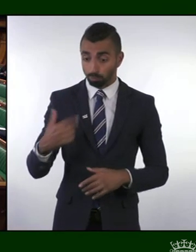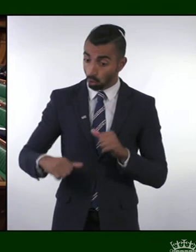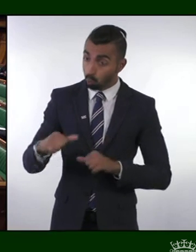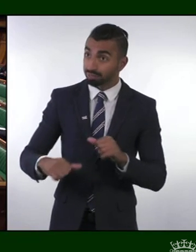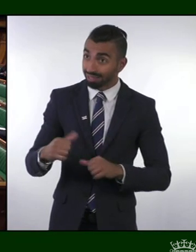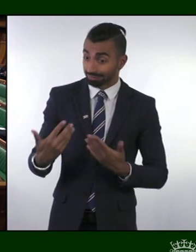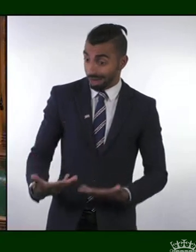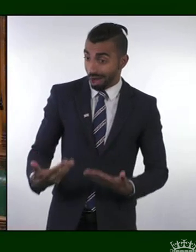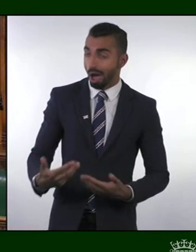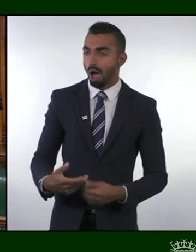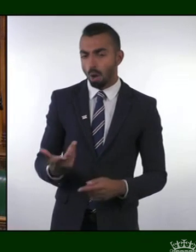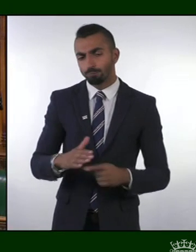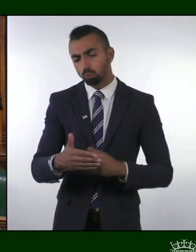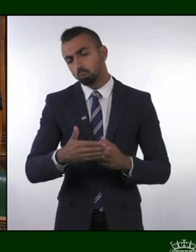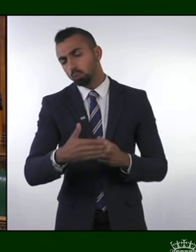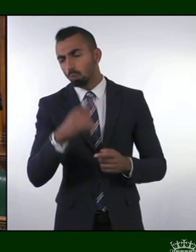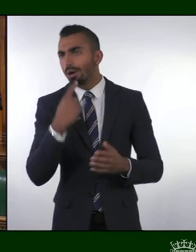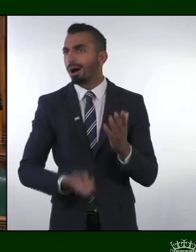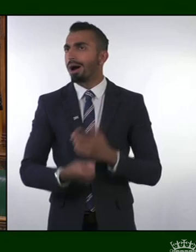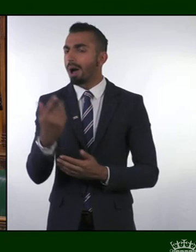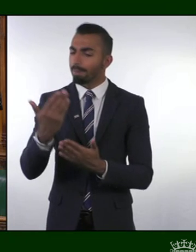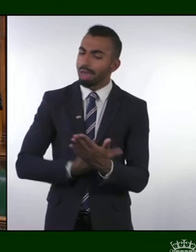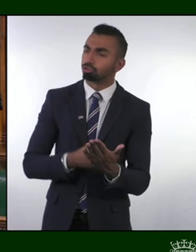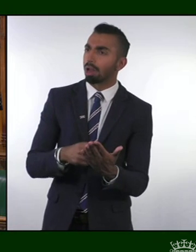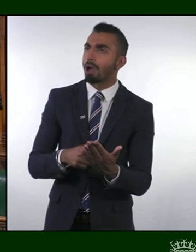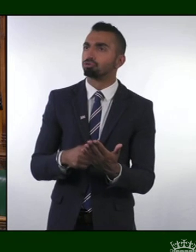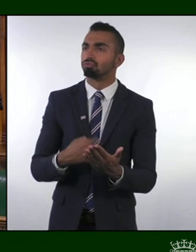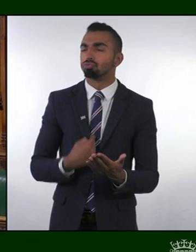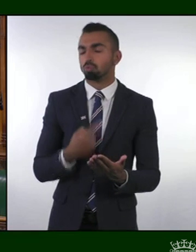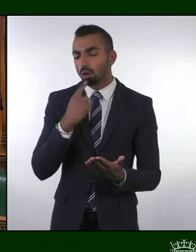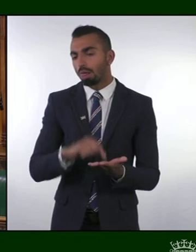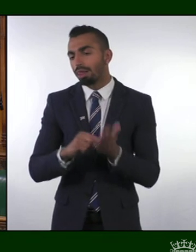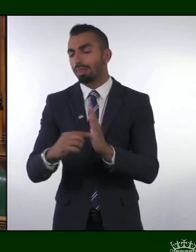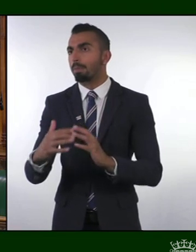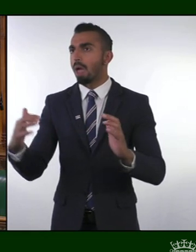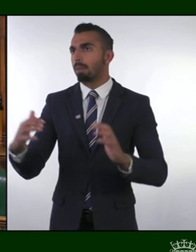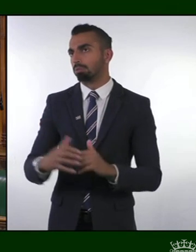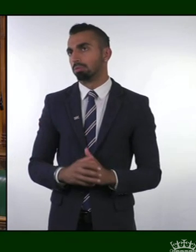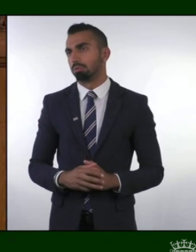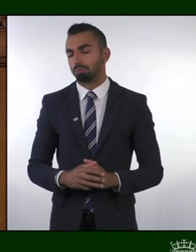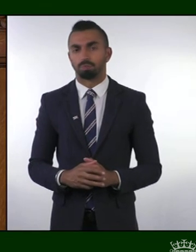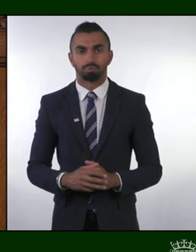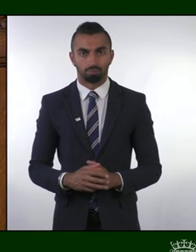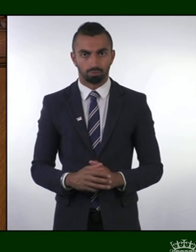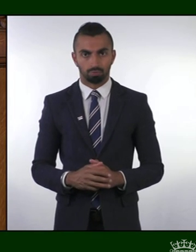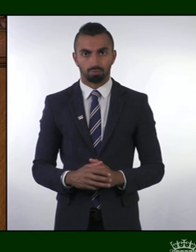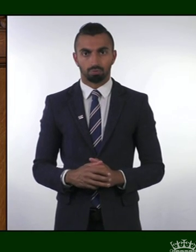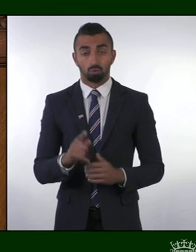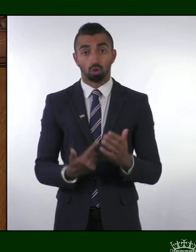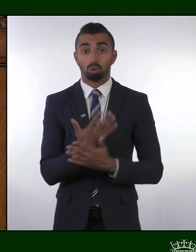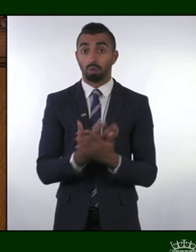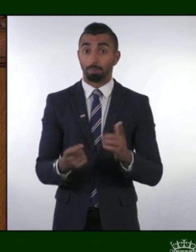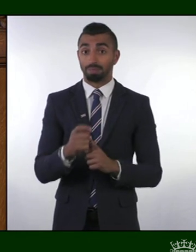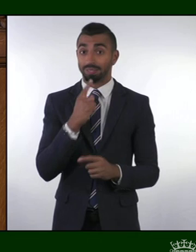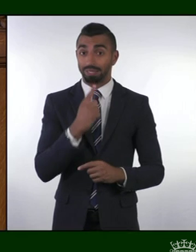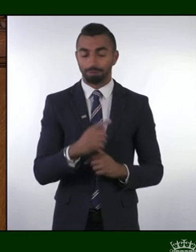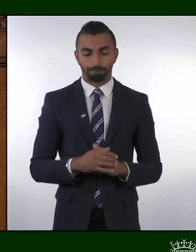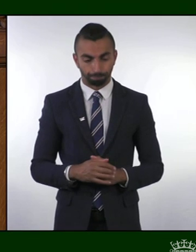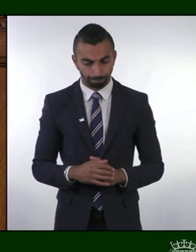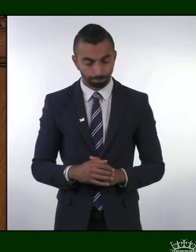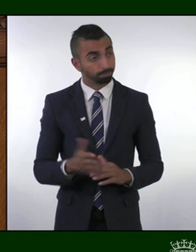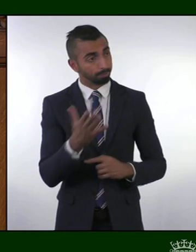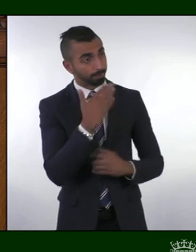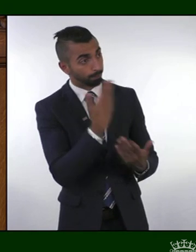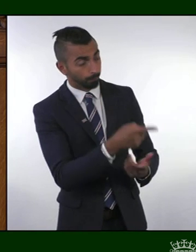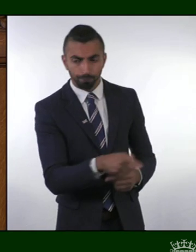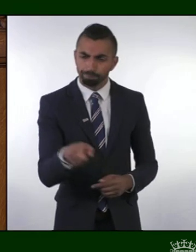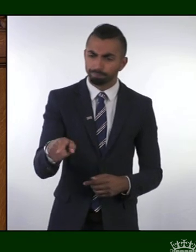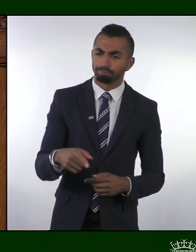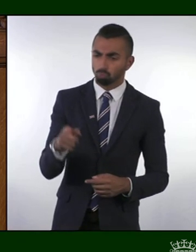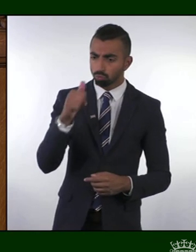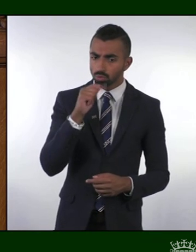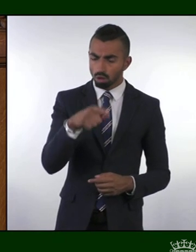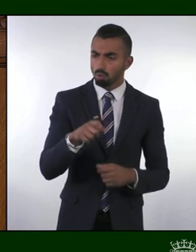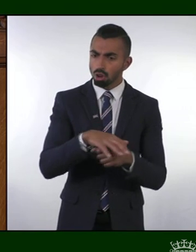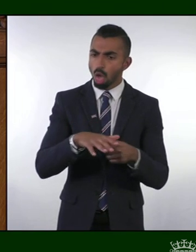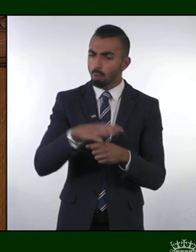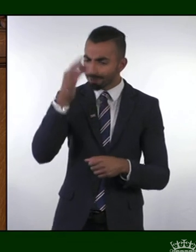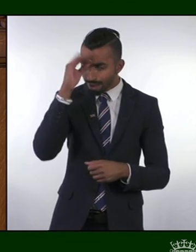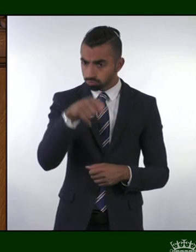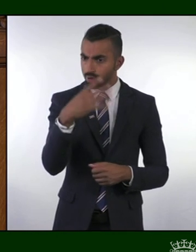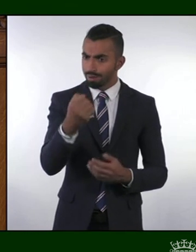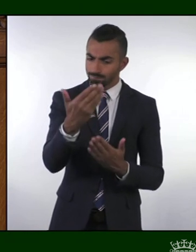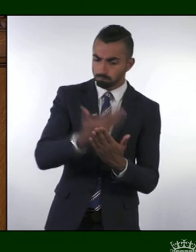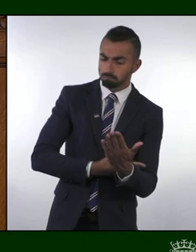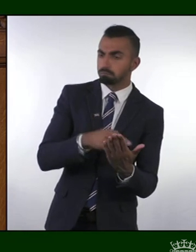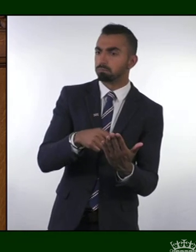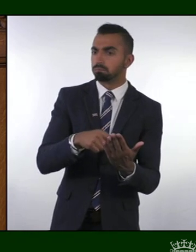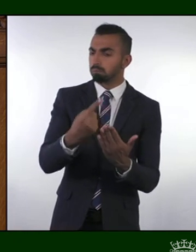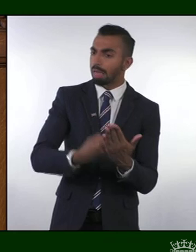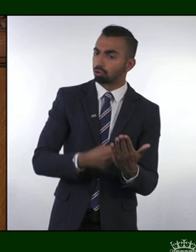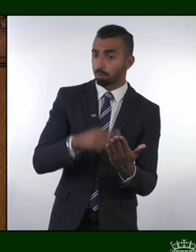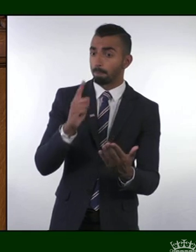Given that councils have a statutory responsibility to set a balanced annual budget, even the further help announced last week will not be enough for councils like Leeds and many others.